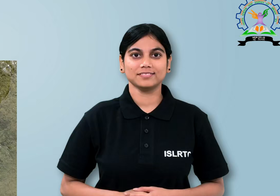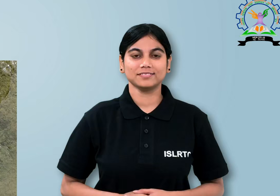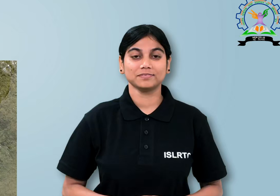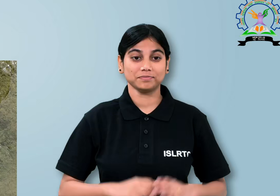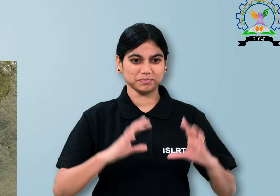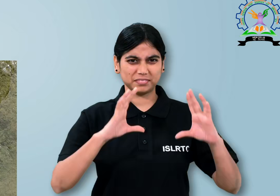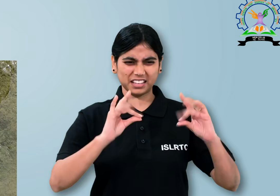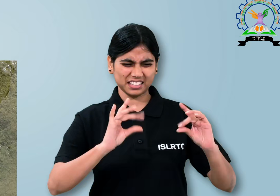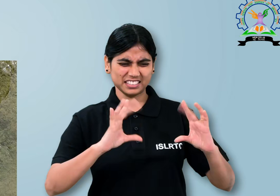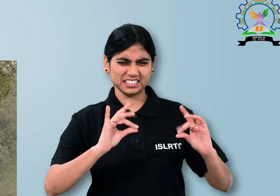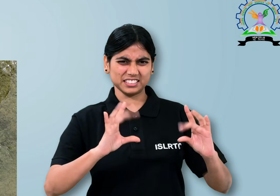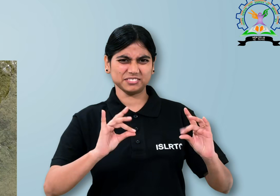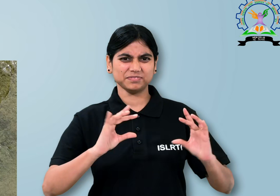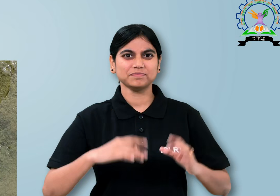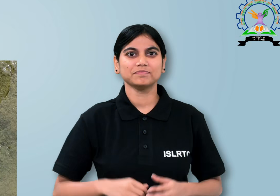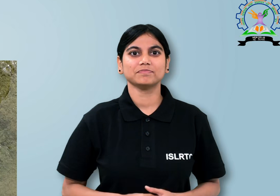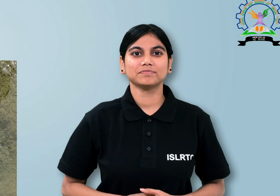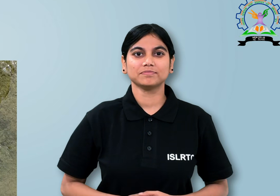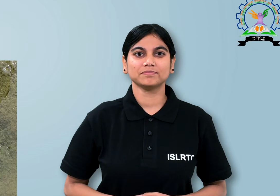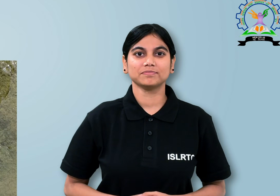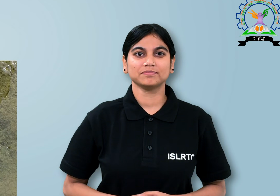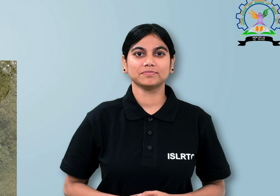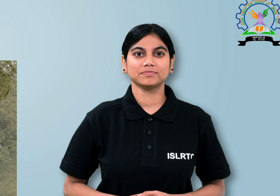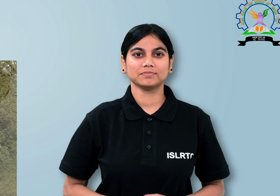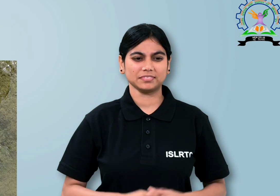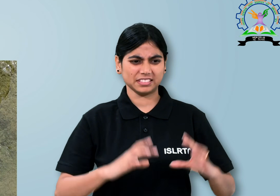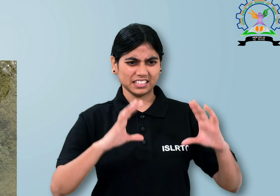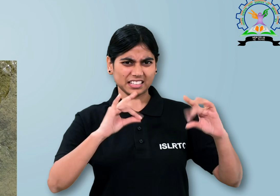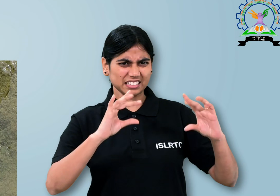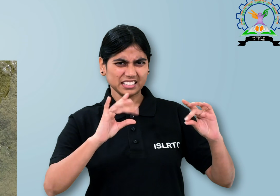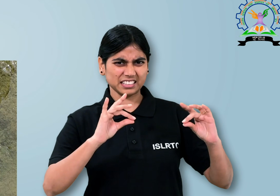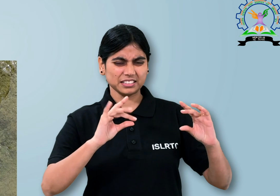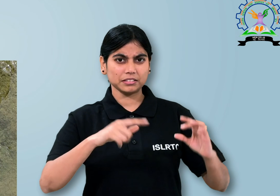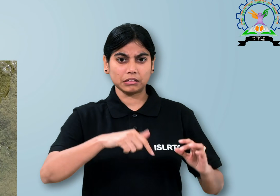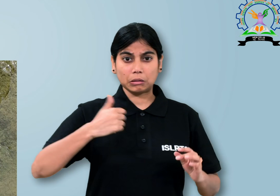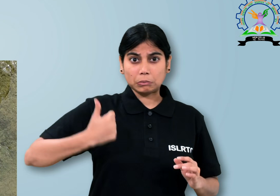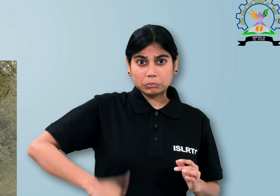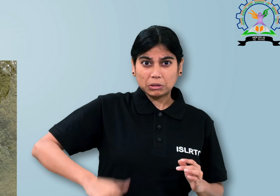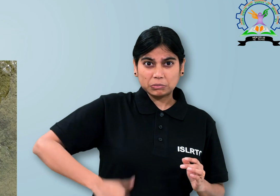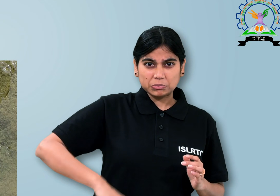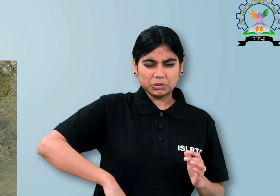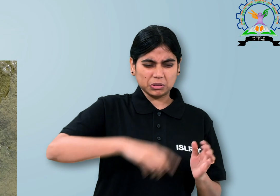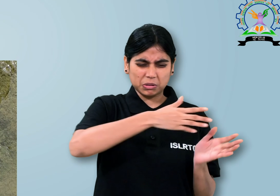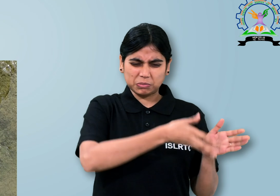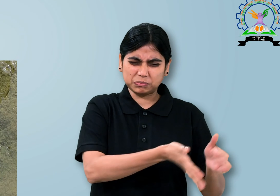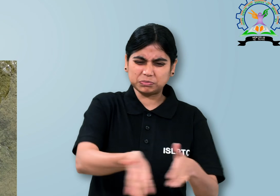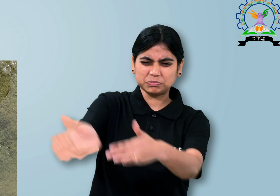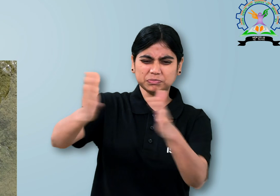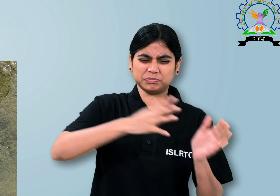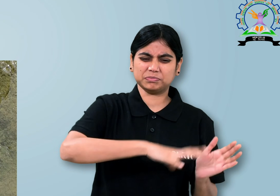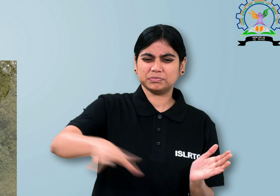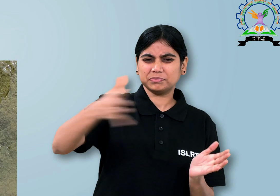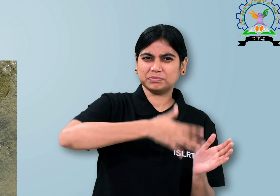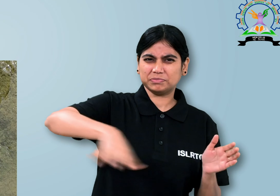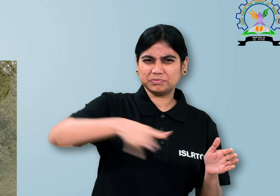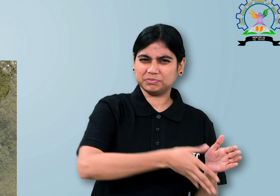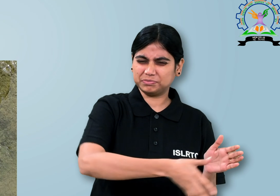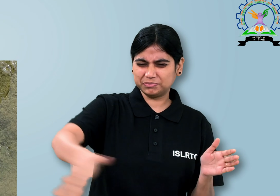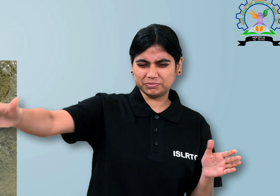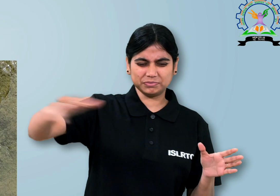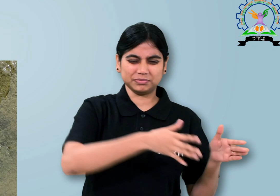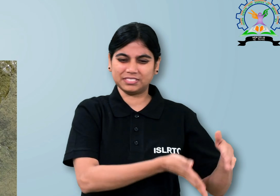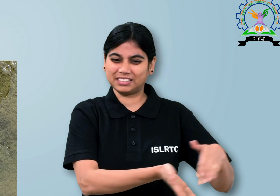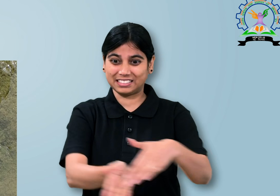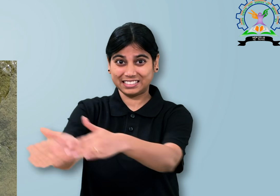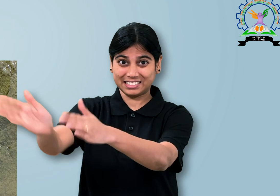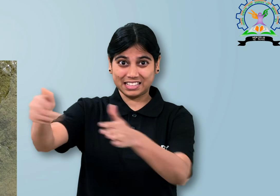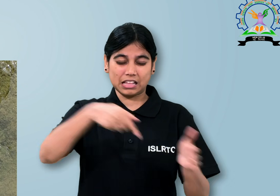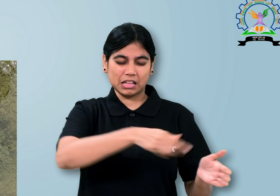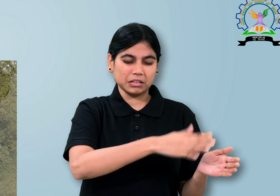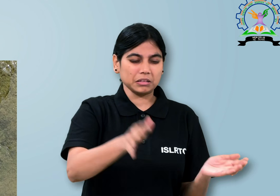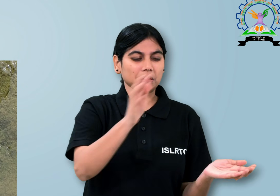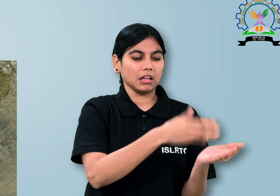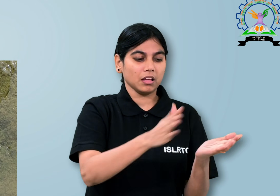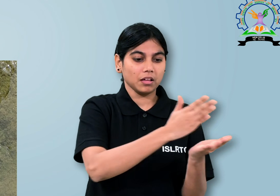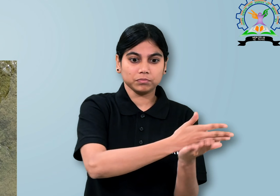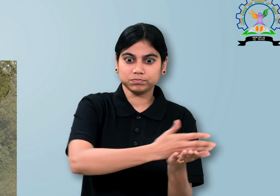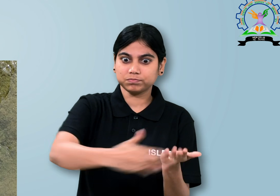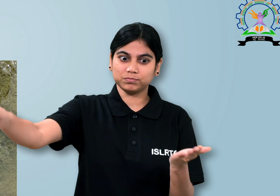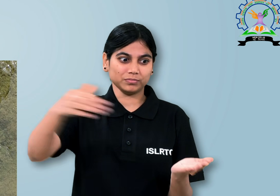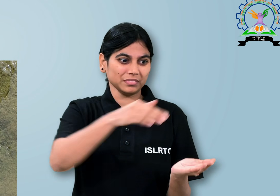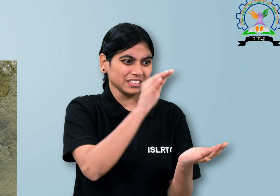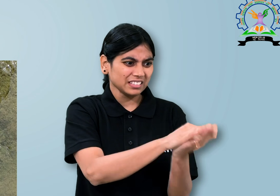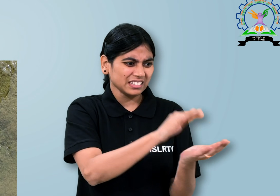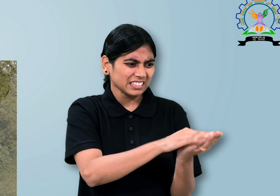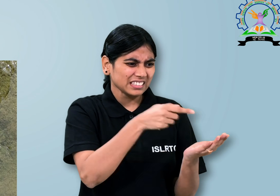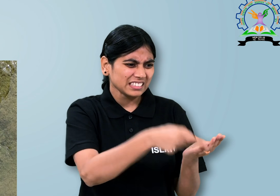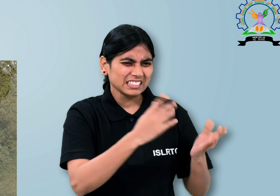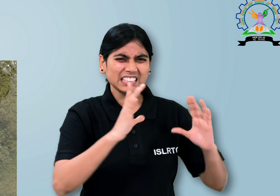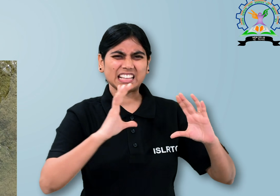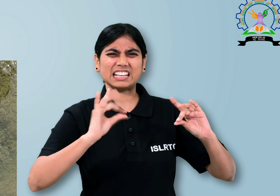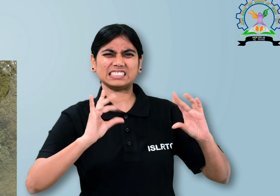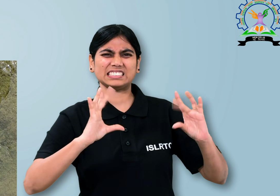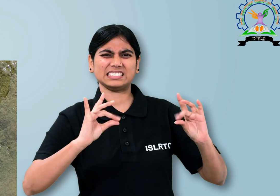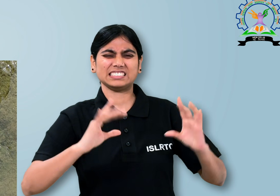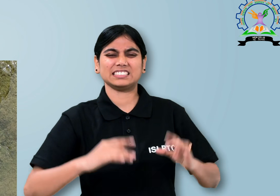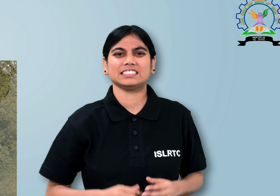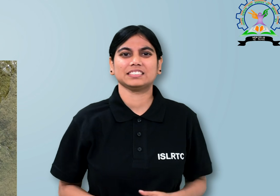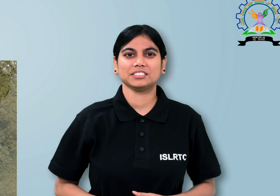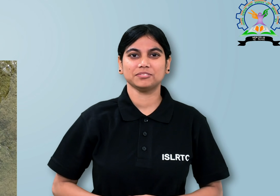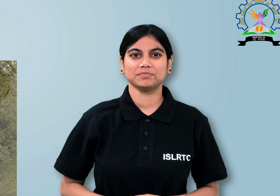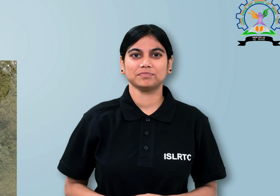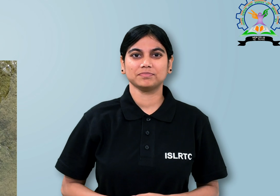Sludge Semi-solids such as faeces that settle down during wastewater treatment are called sludge.